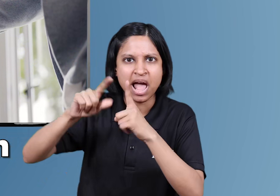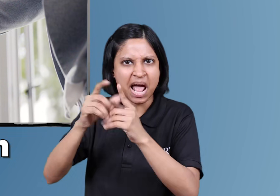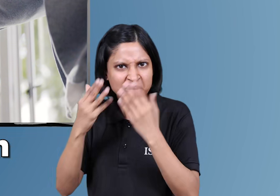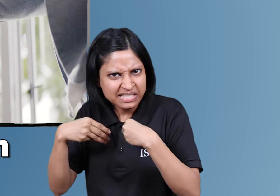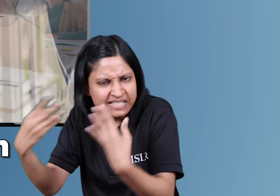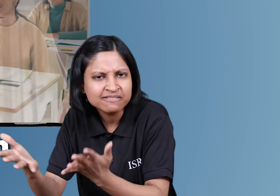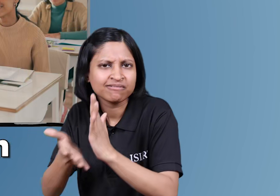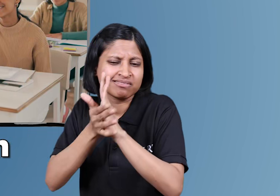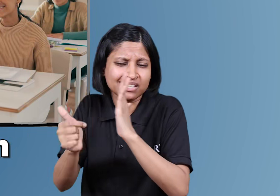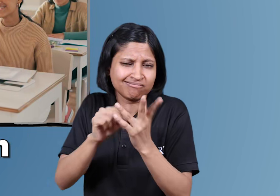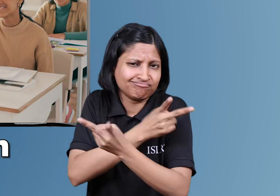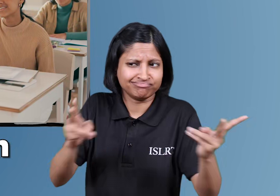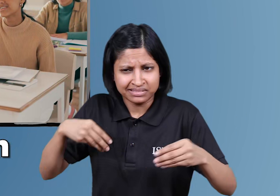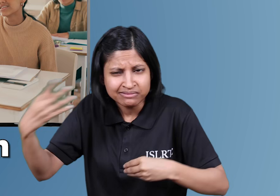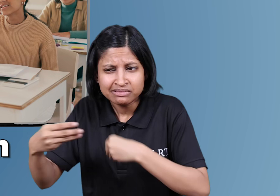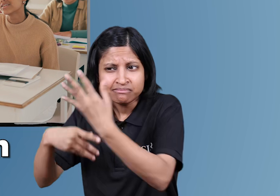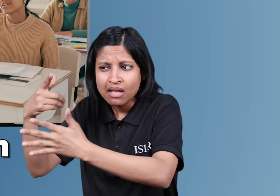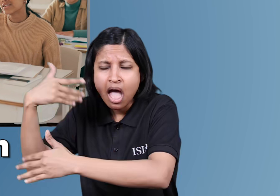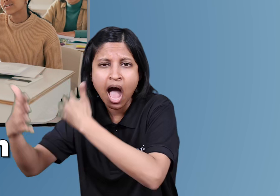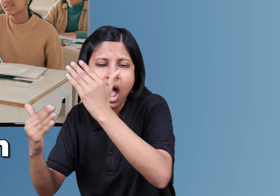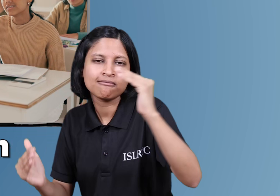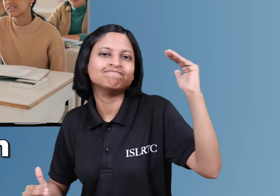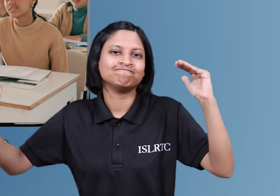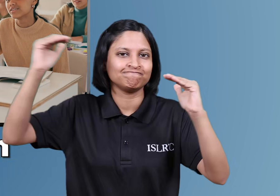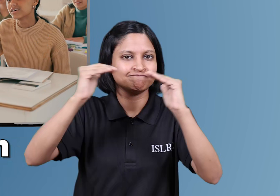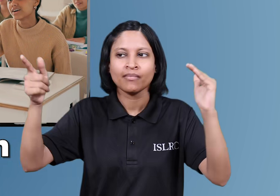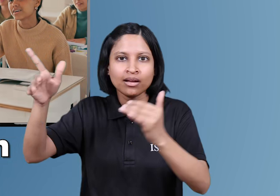through education and skill training.